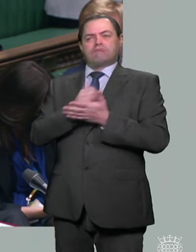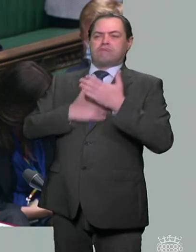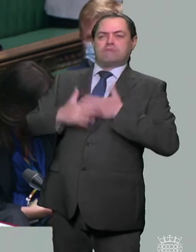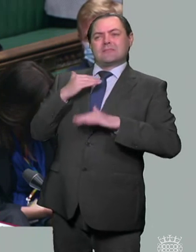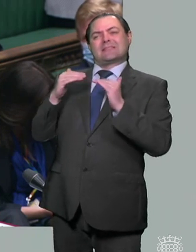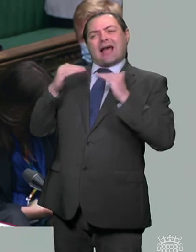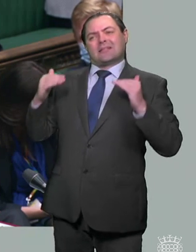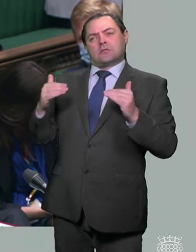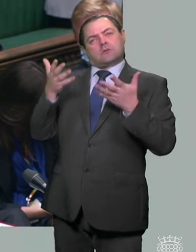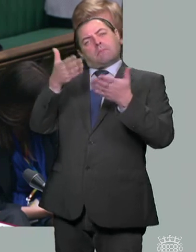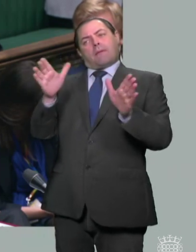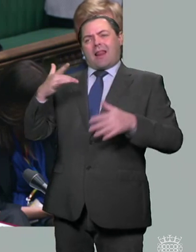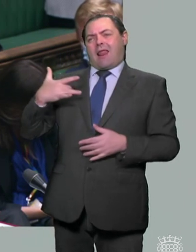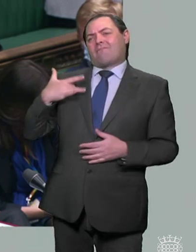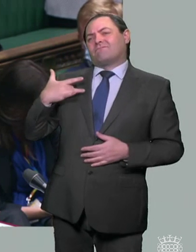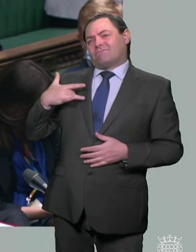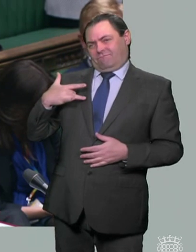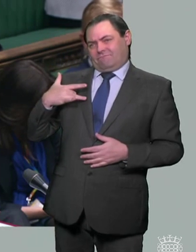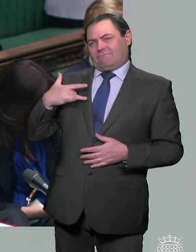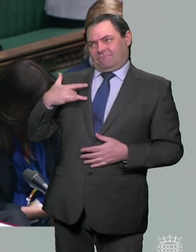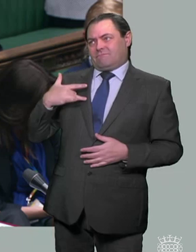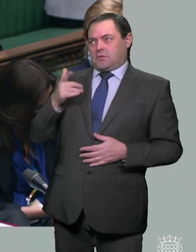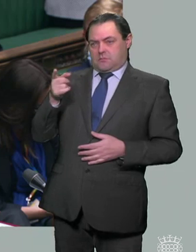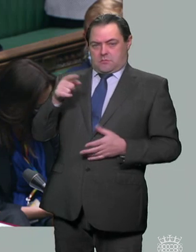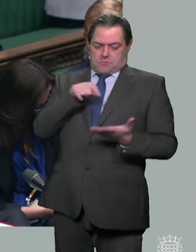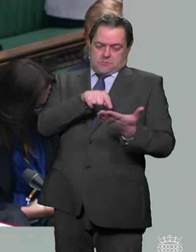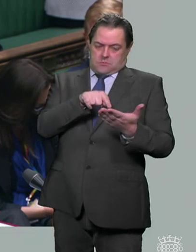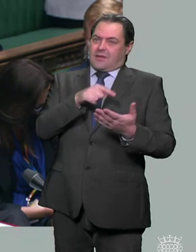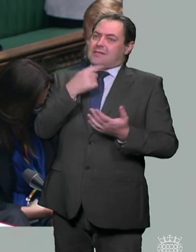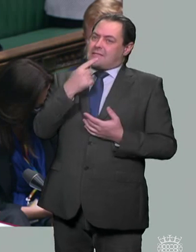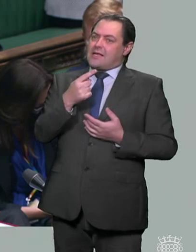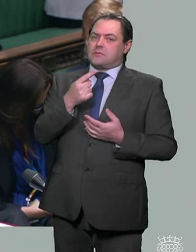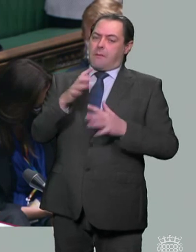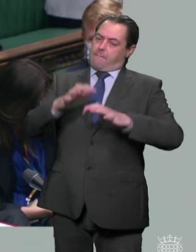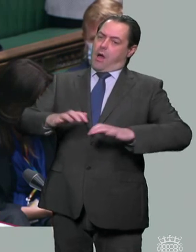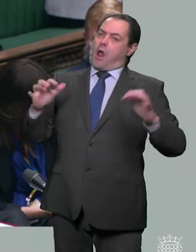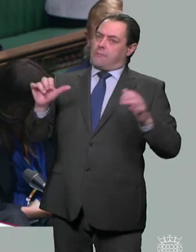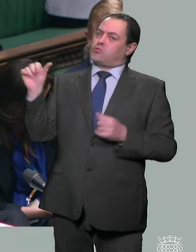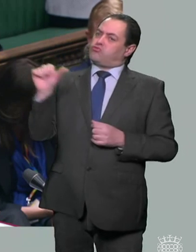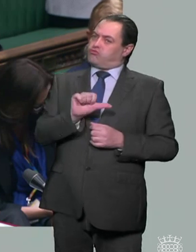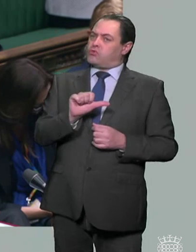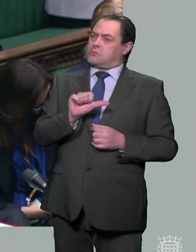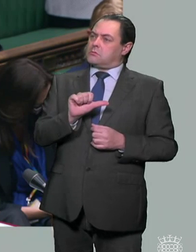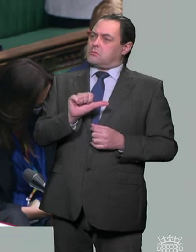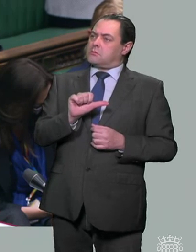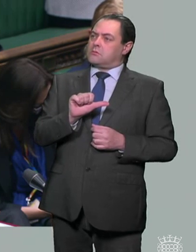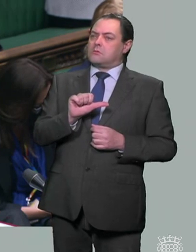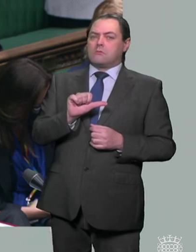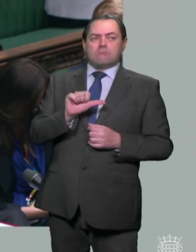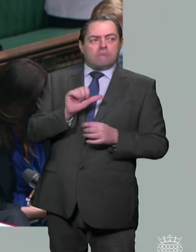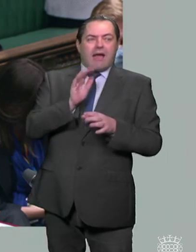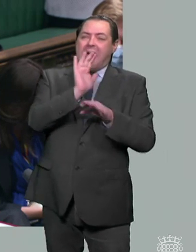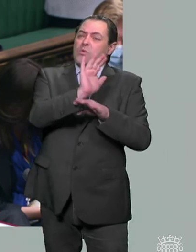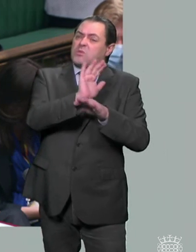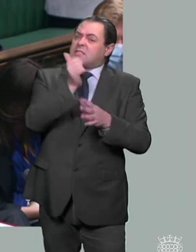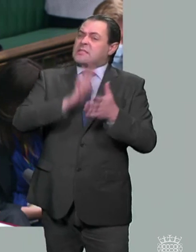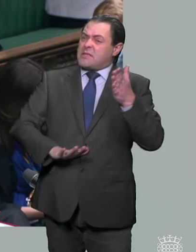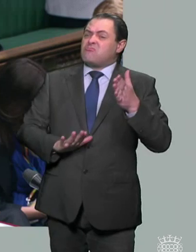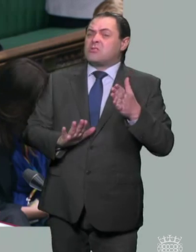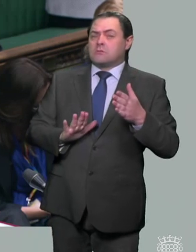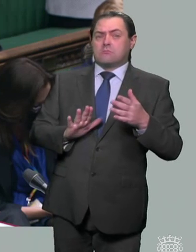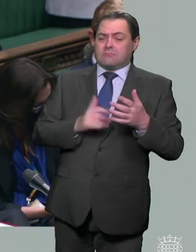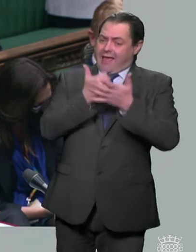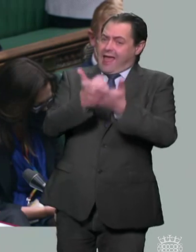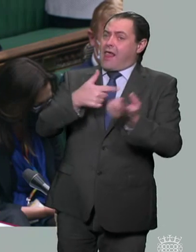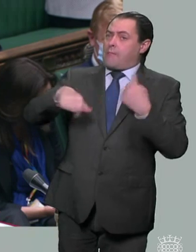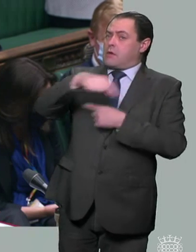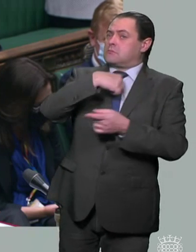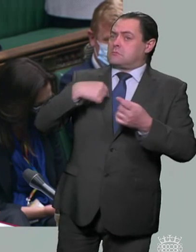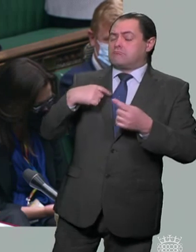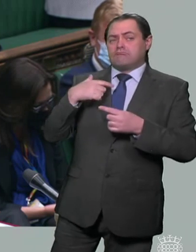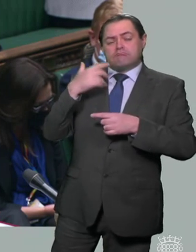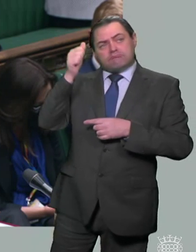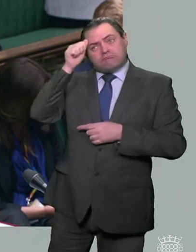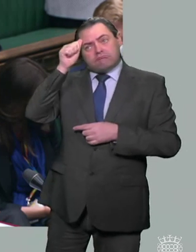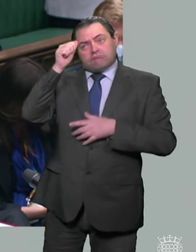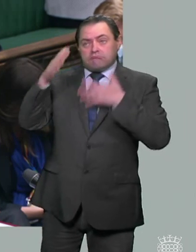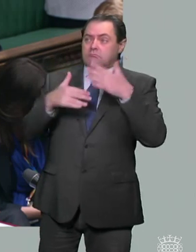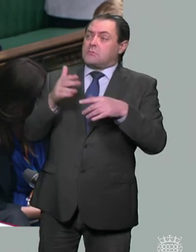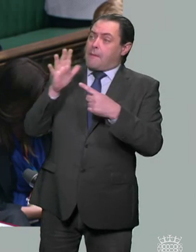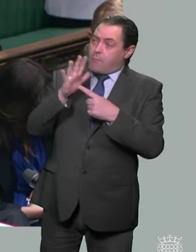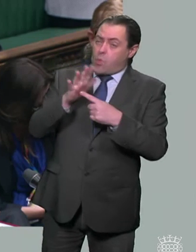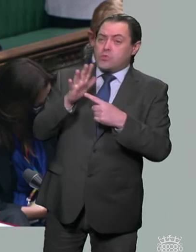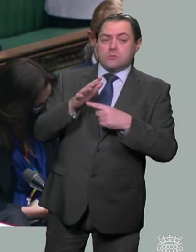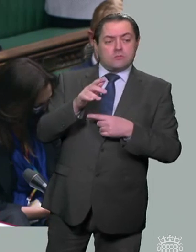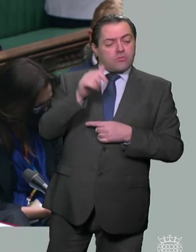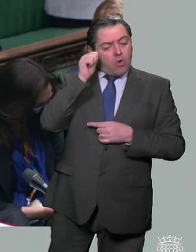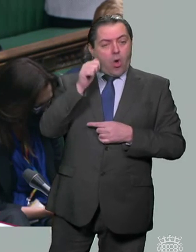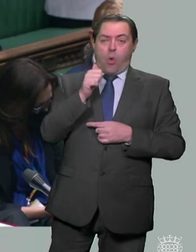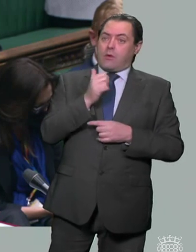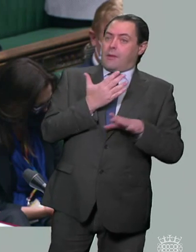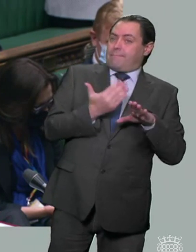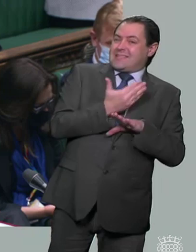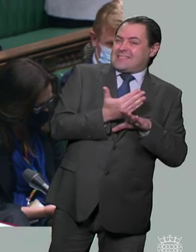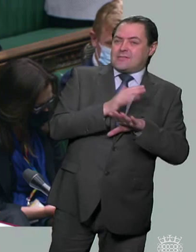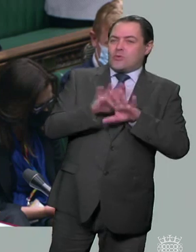Among other things it says is that it is important that this House should be augmented with outside experience of the world, and it is important that Members of this House should have experience of the private sector, as he does.